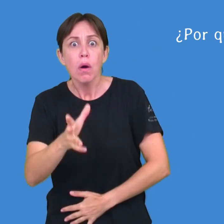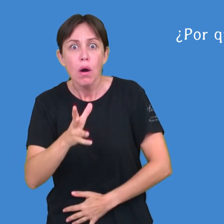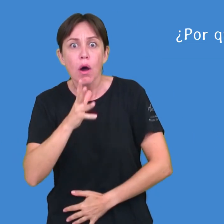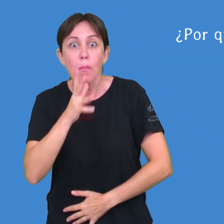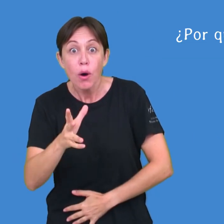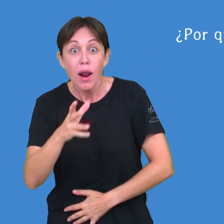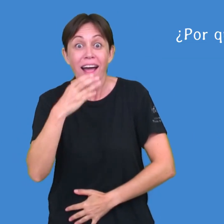motivo